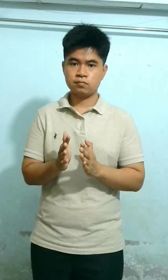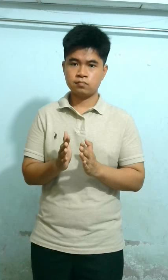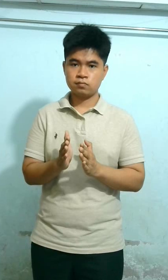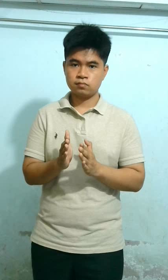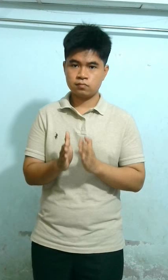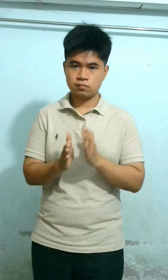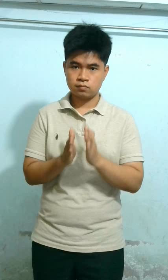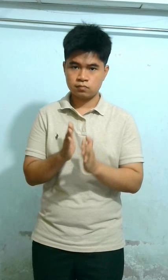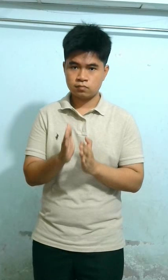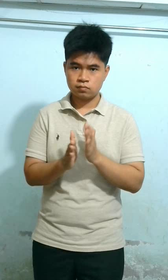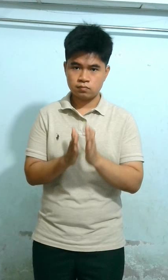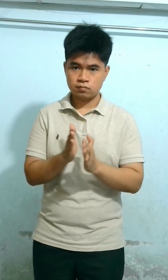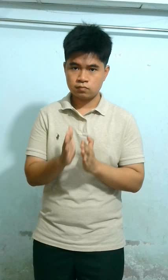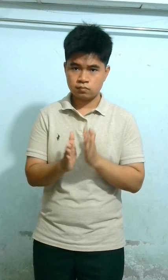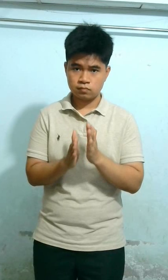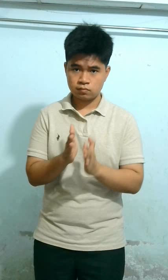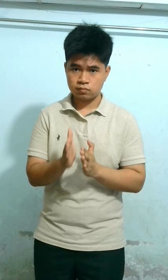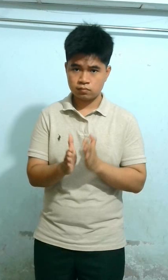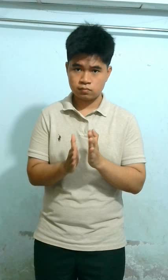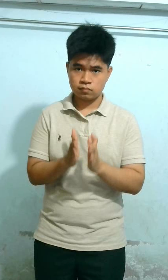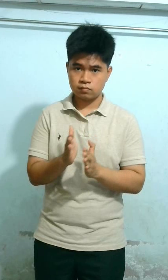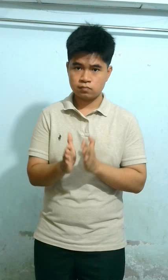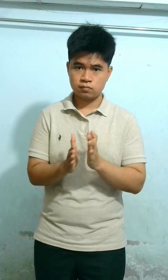ngon ngu ki hieu